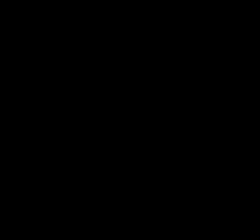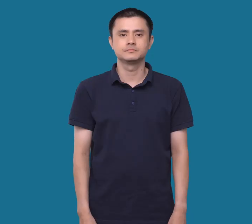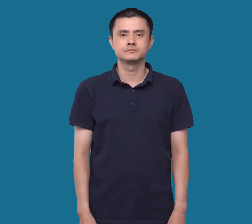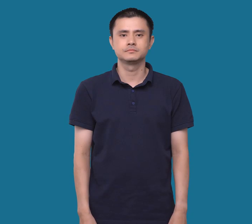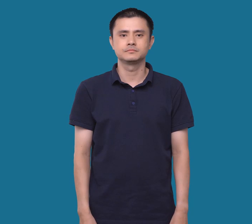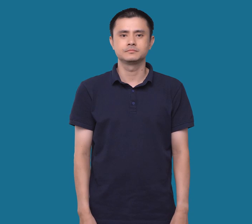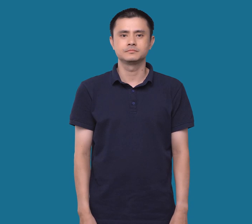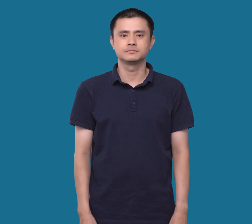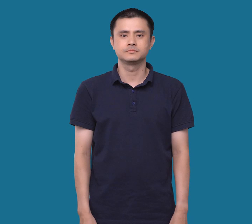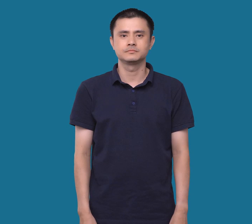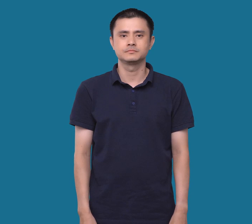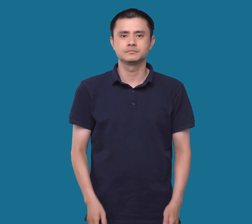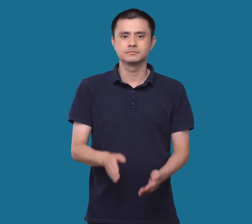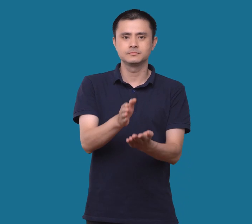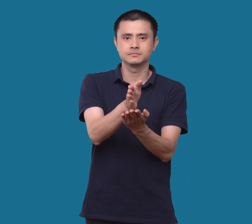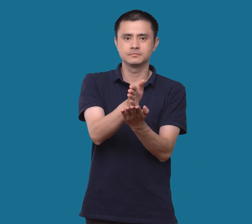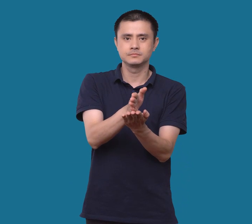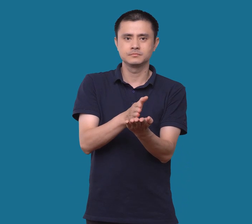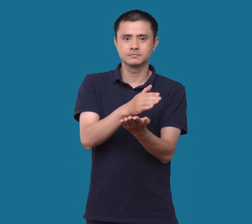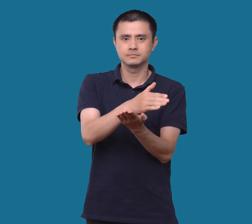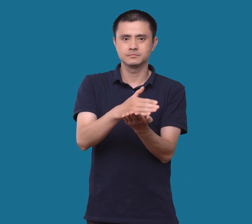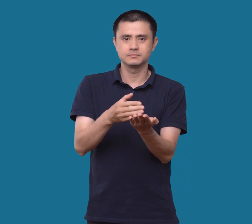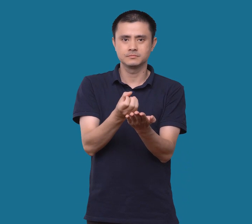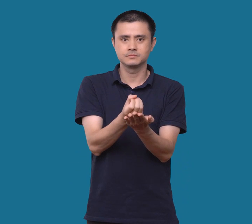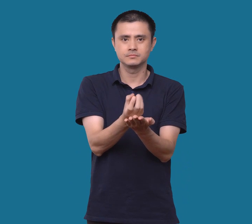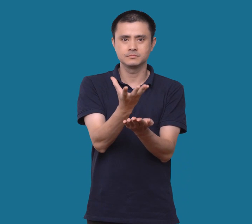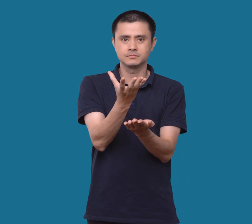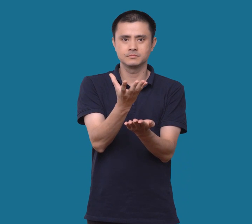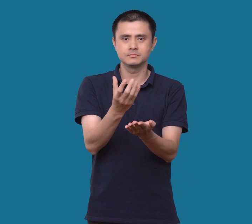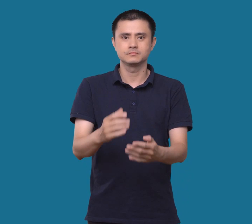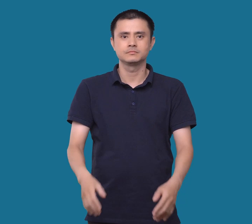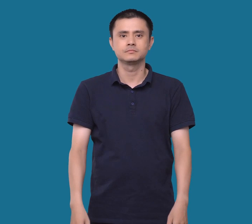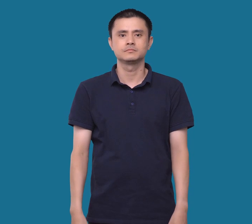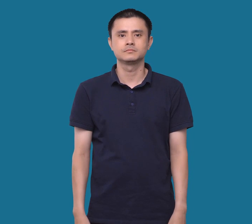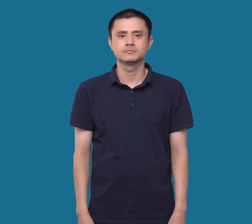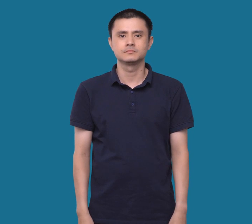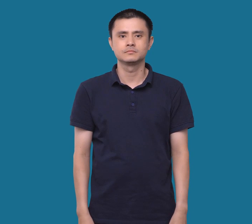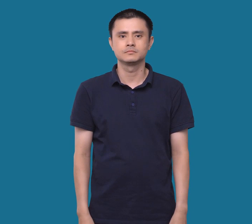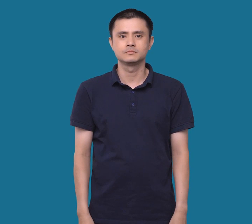mùa xuân